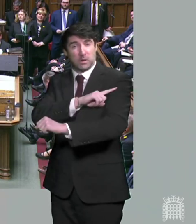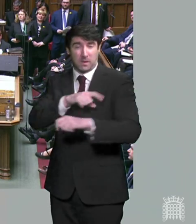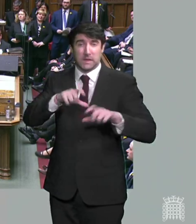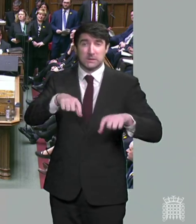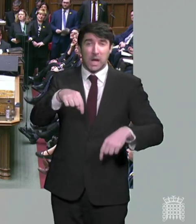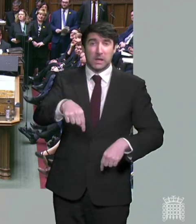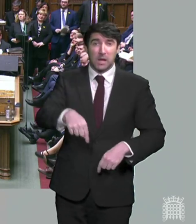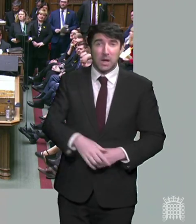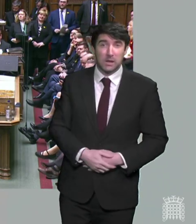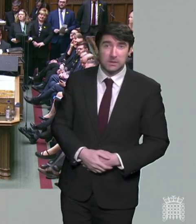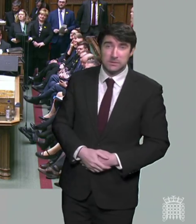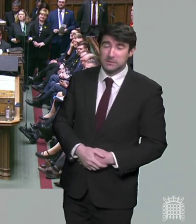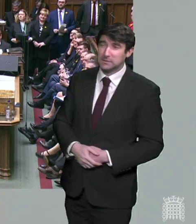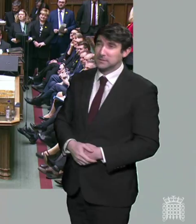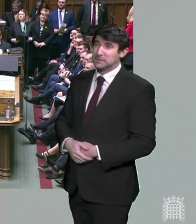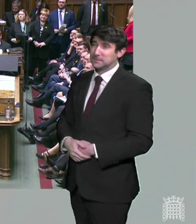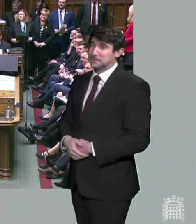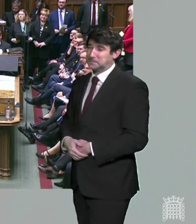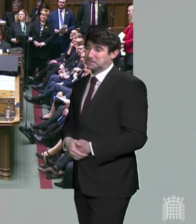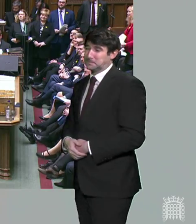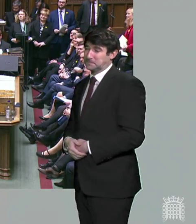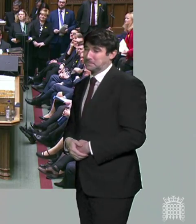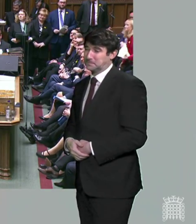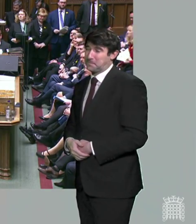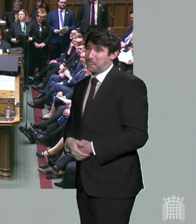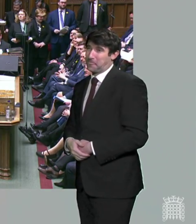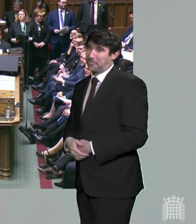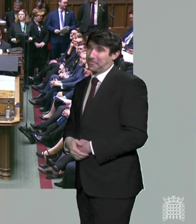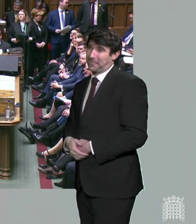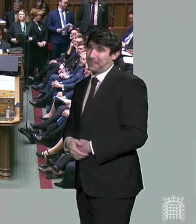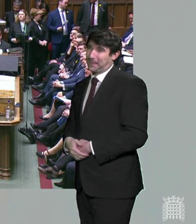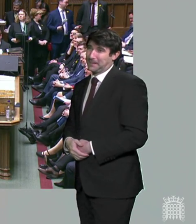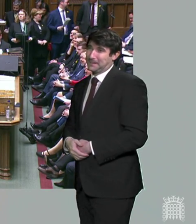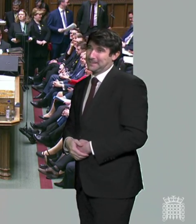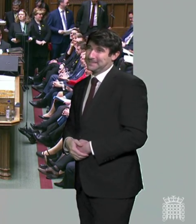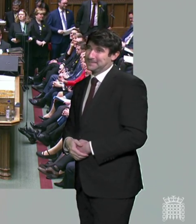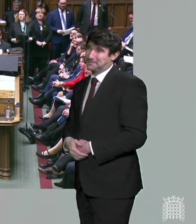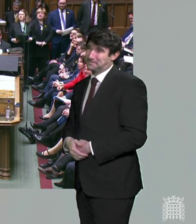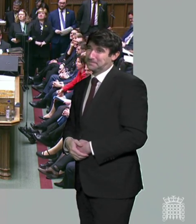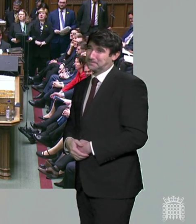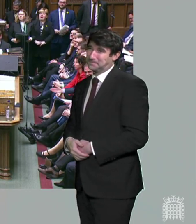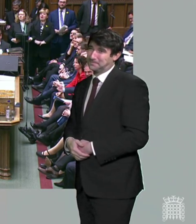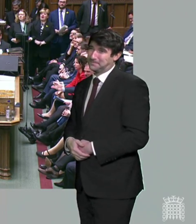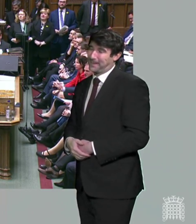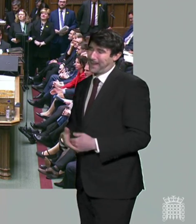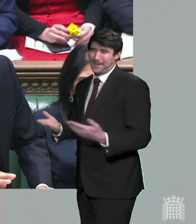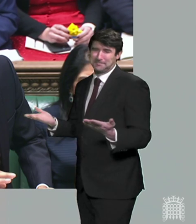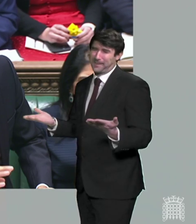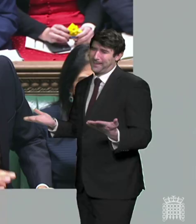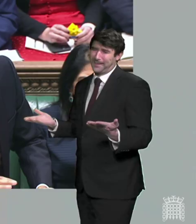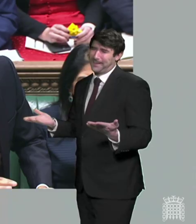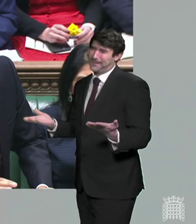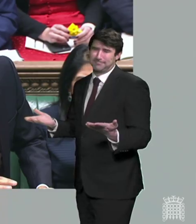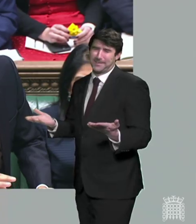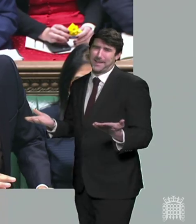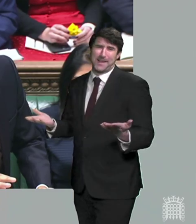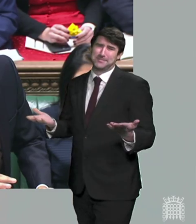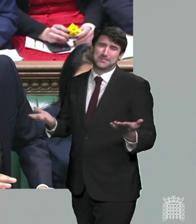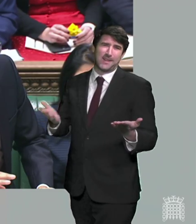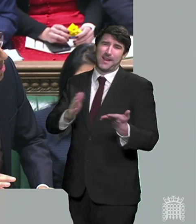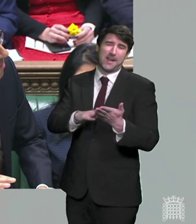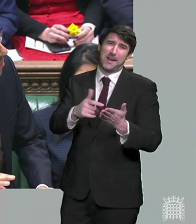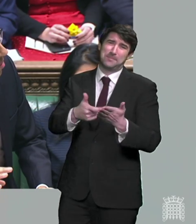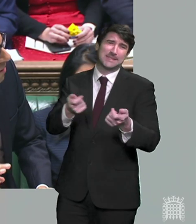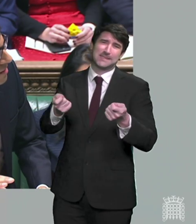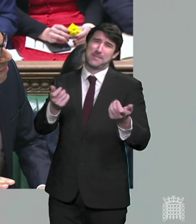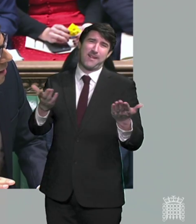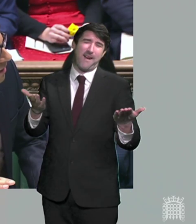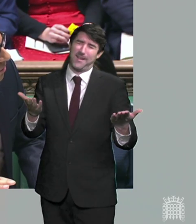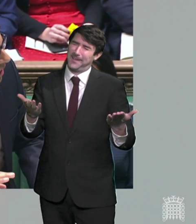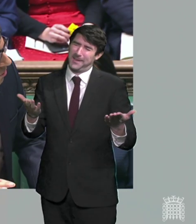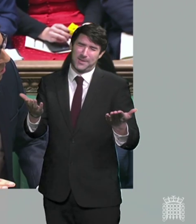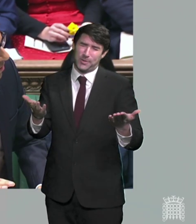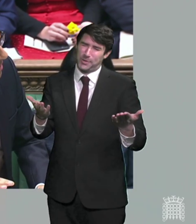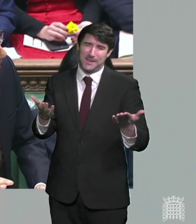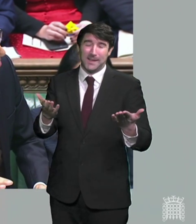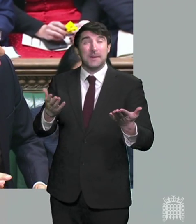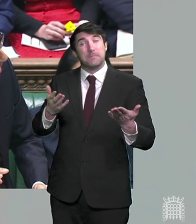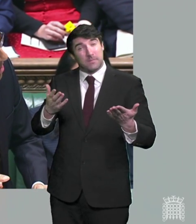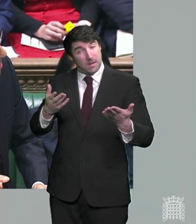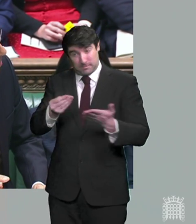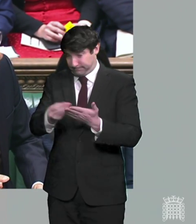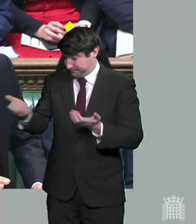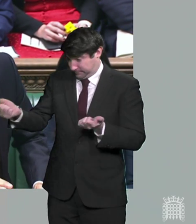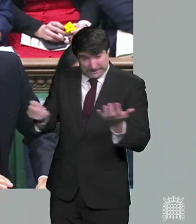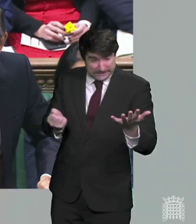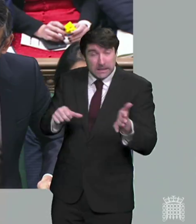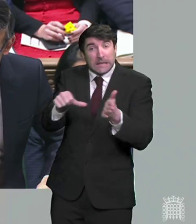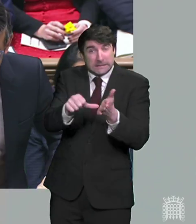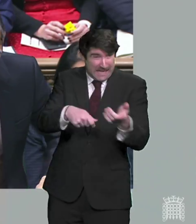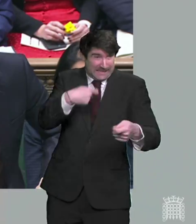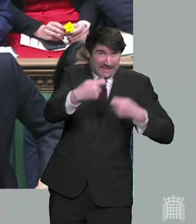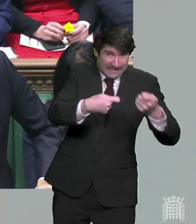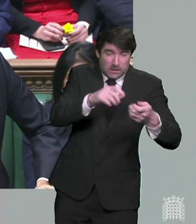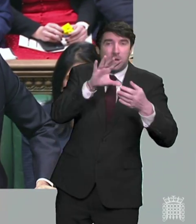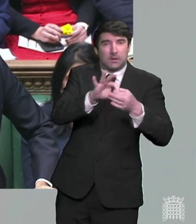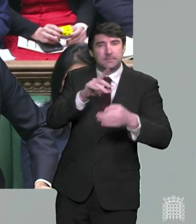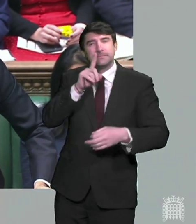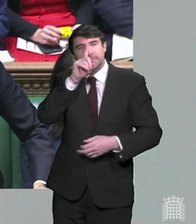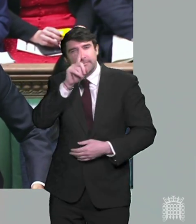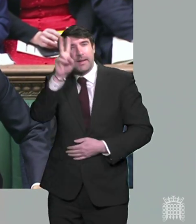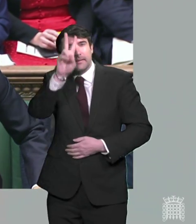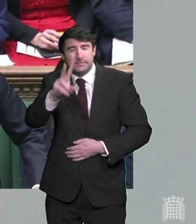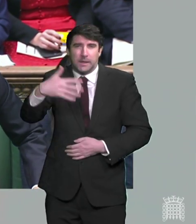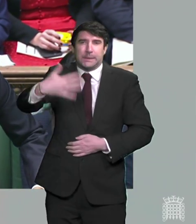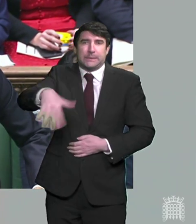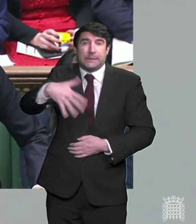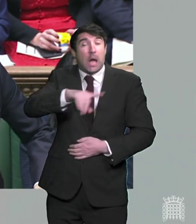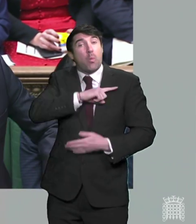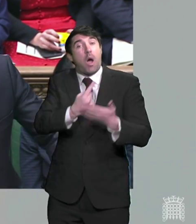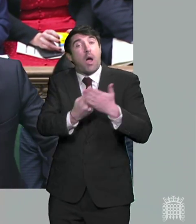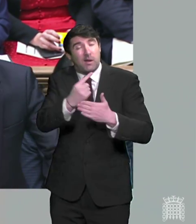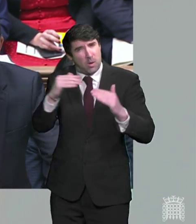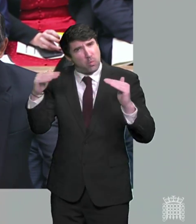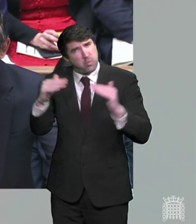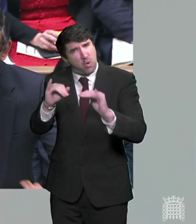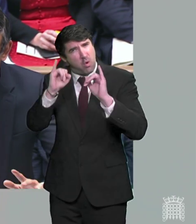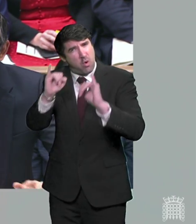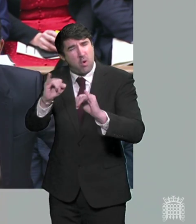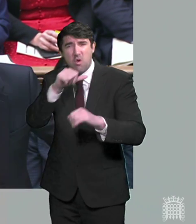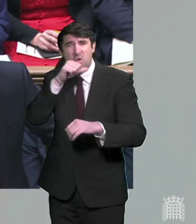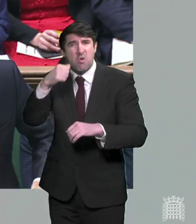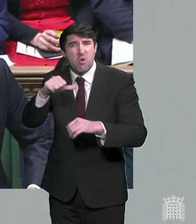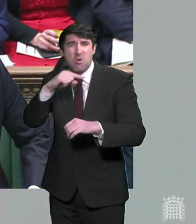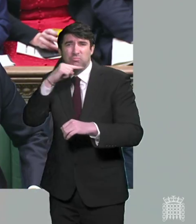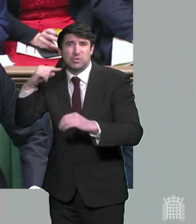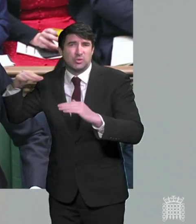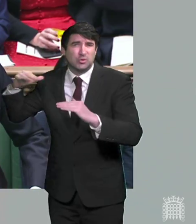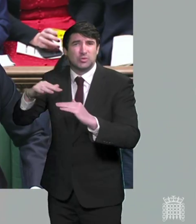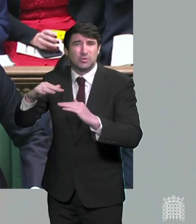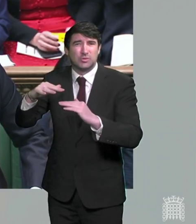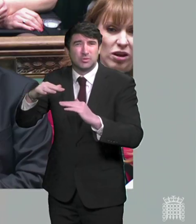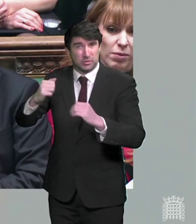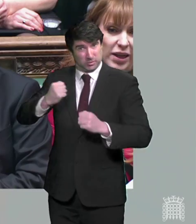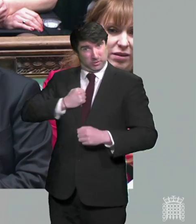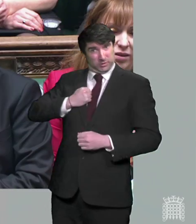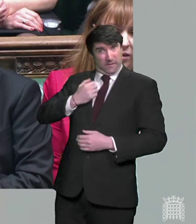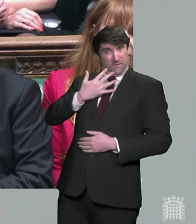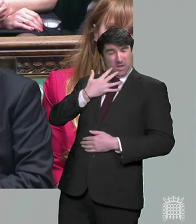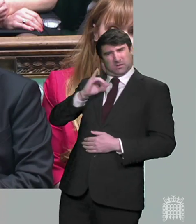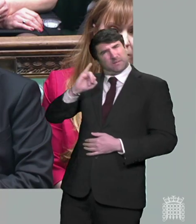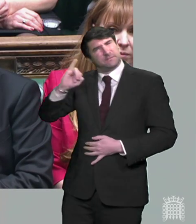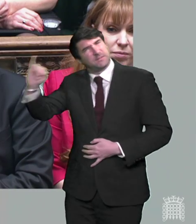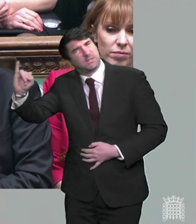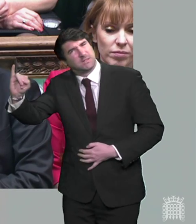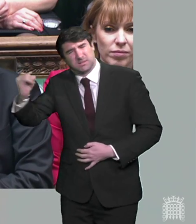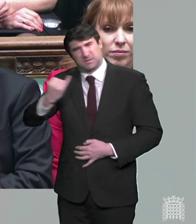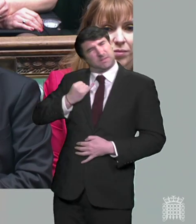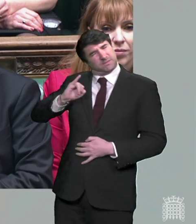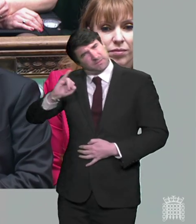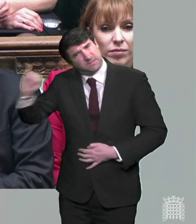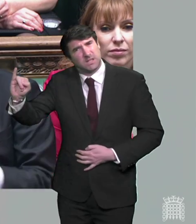It is clear to everyone that the biggest impact on household living standards is the energy prices we are suffering as a result of an illegal war in Ukraine, and I would just remind the right honourable and learned Gentleman what we are doing to ease people through that.